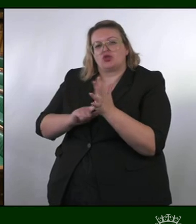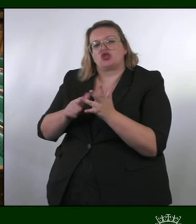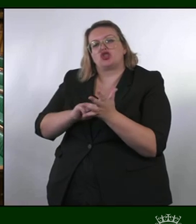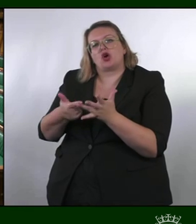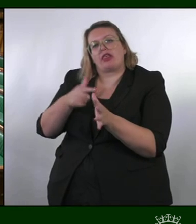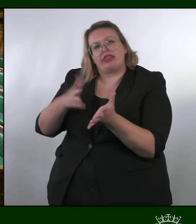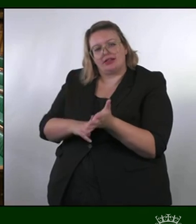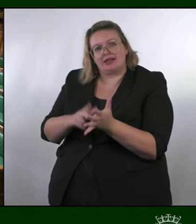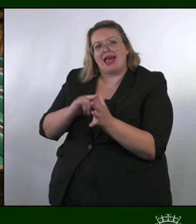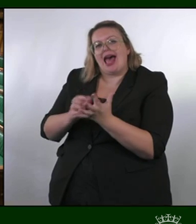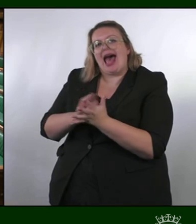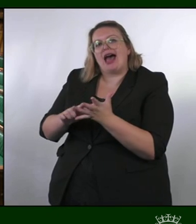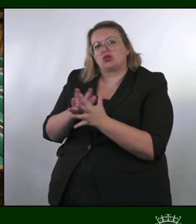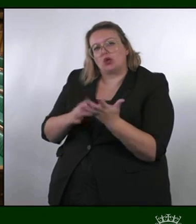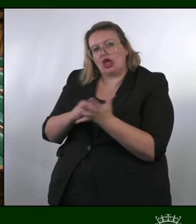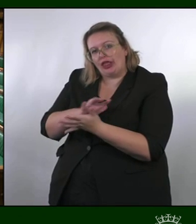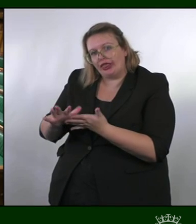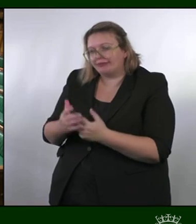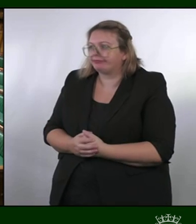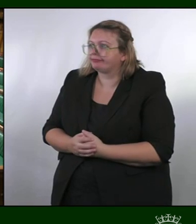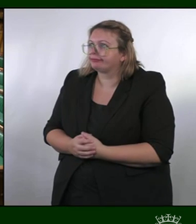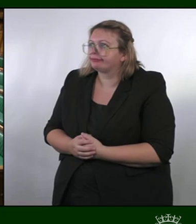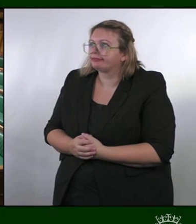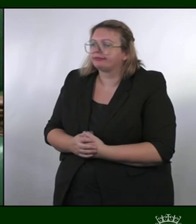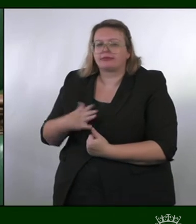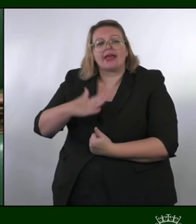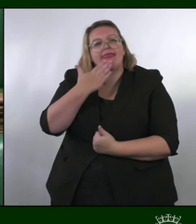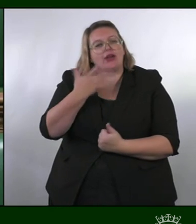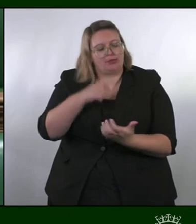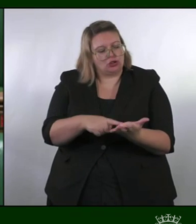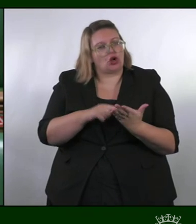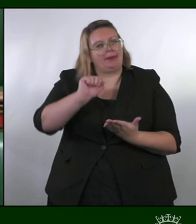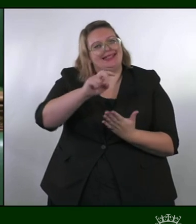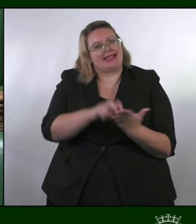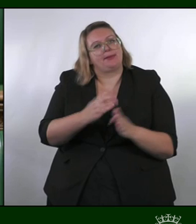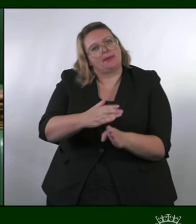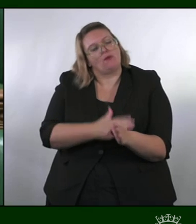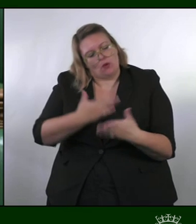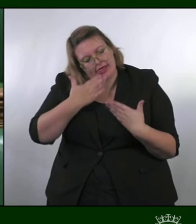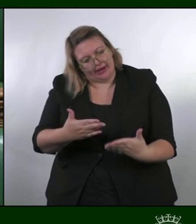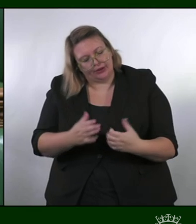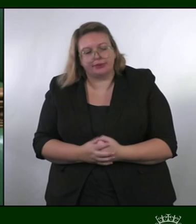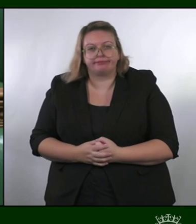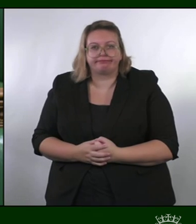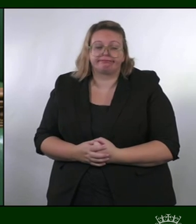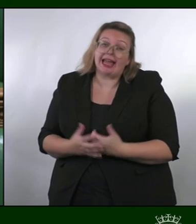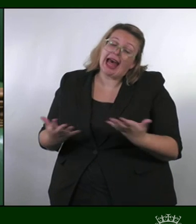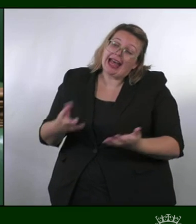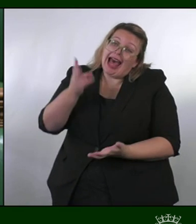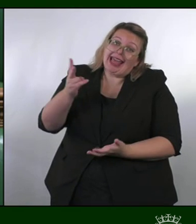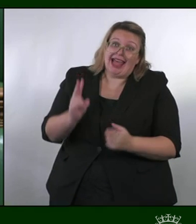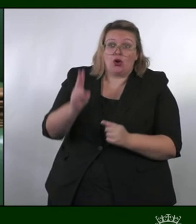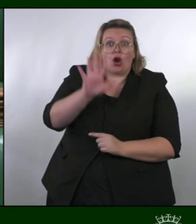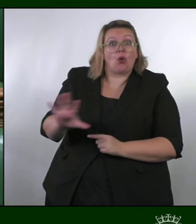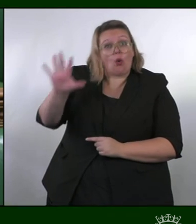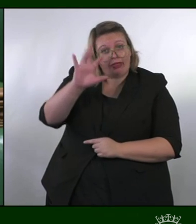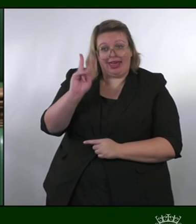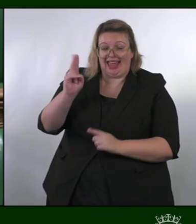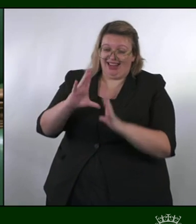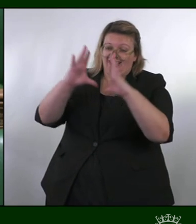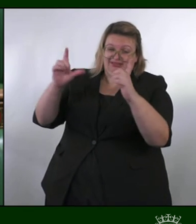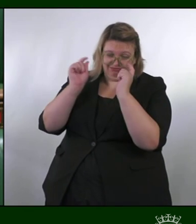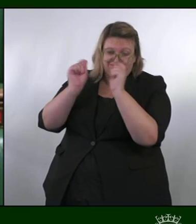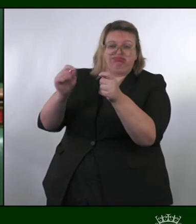What we have in this country is a blended system, which brings together the scale of a national approach with the local knowledge provided by local public health teams.